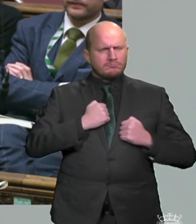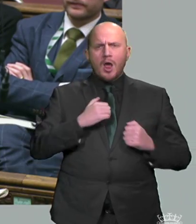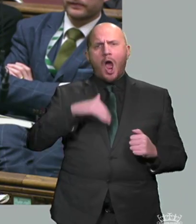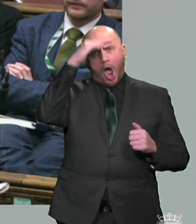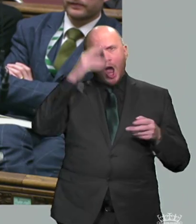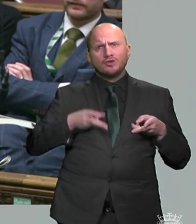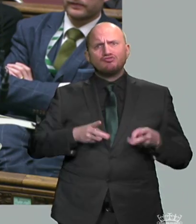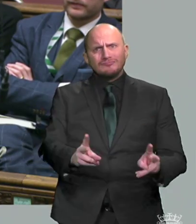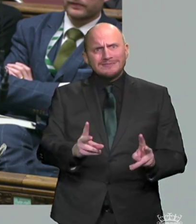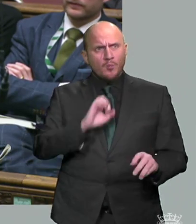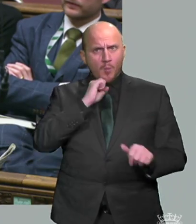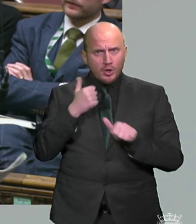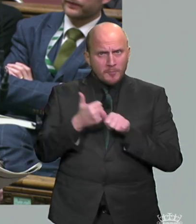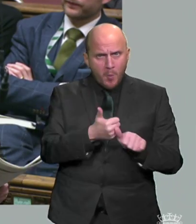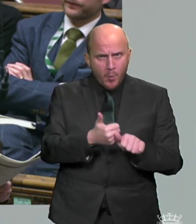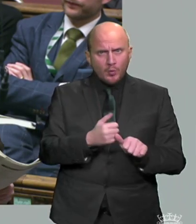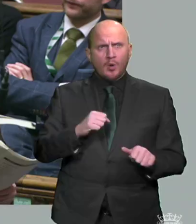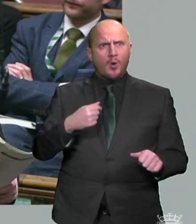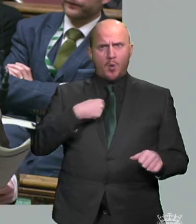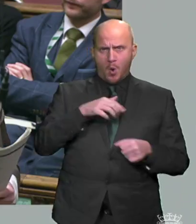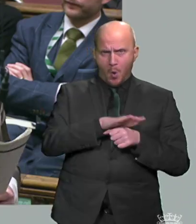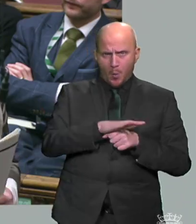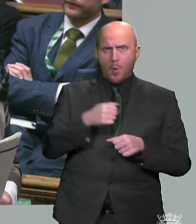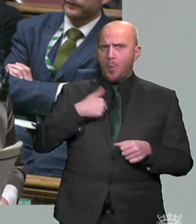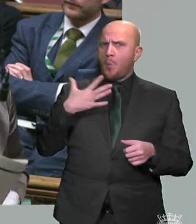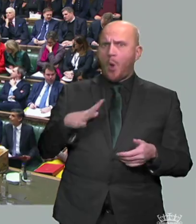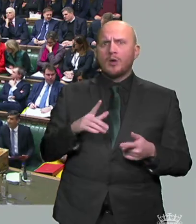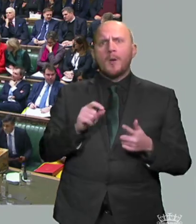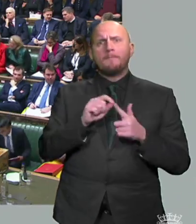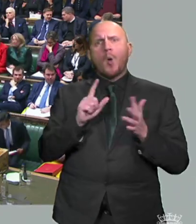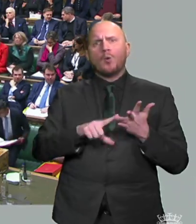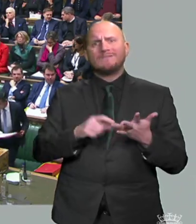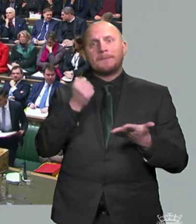Will he support local calls for post office banking hubs?